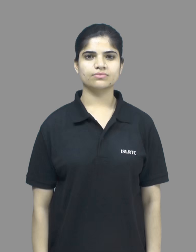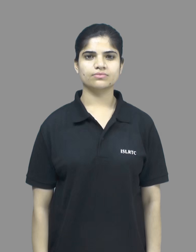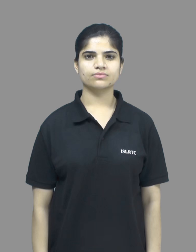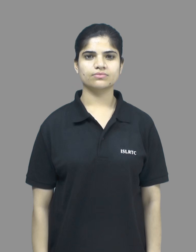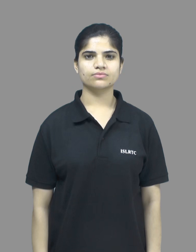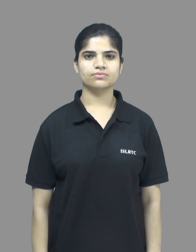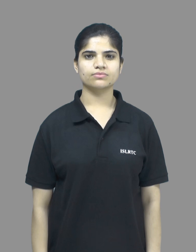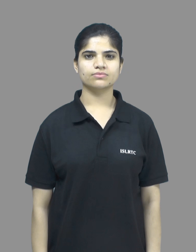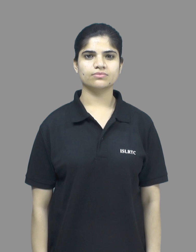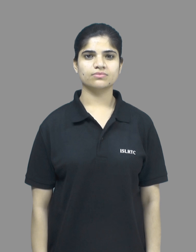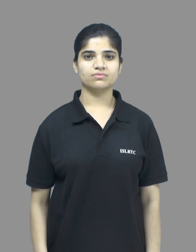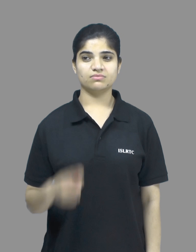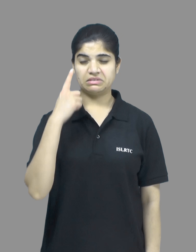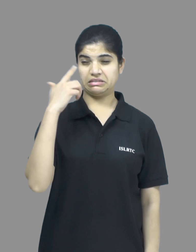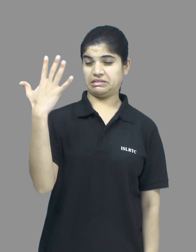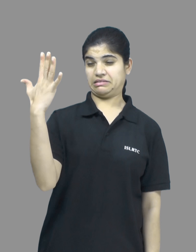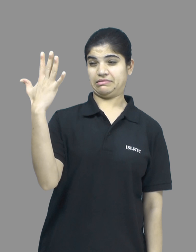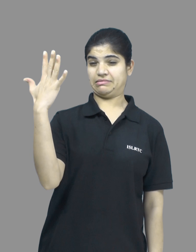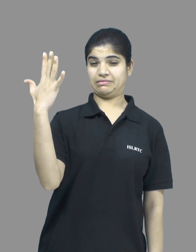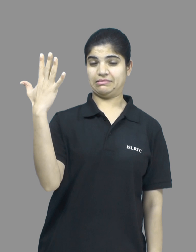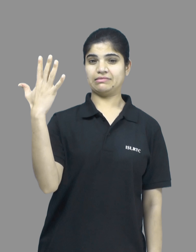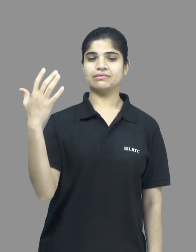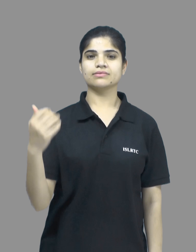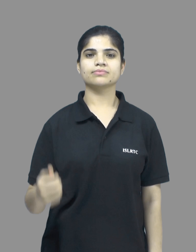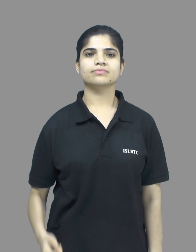Shine